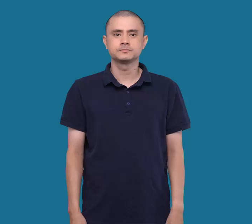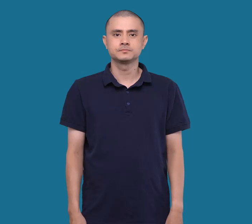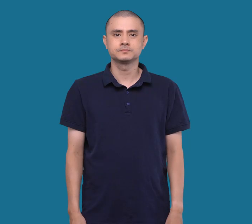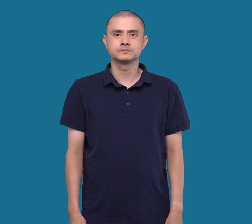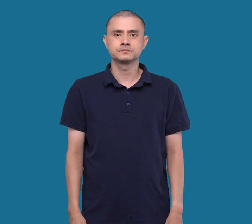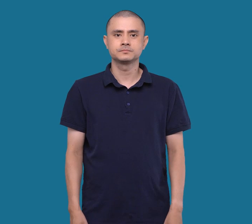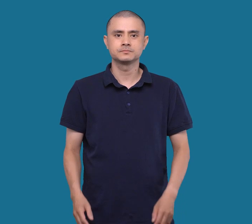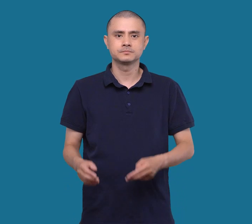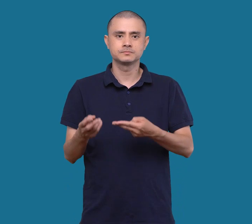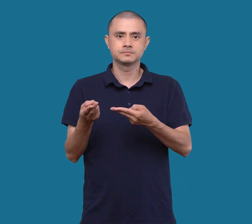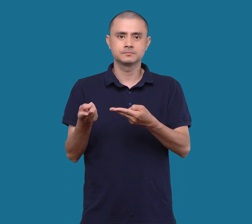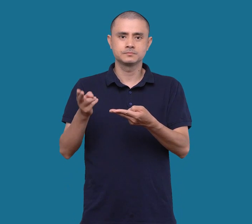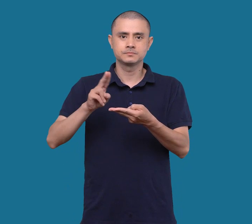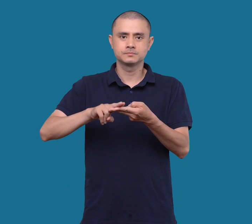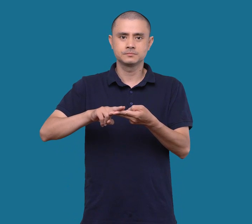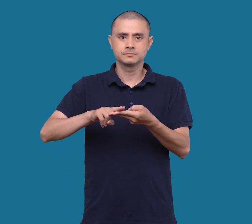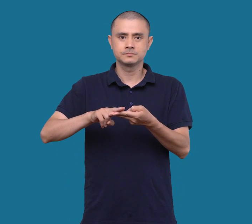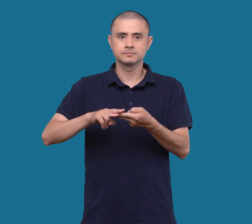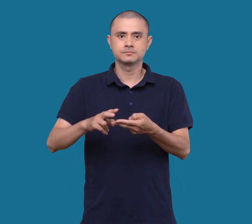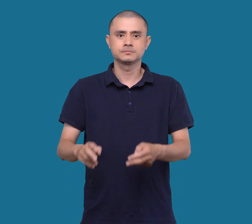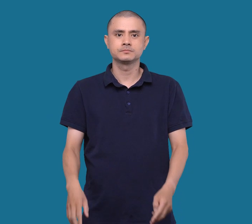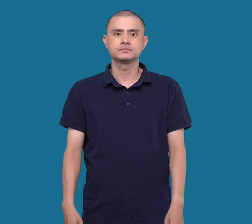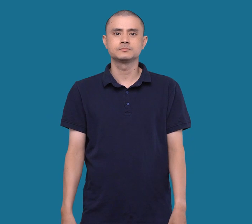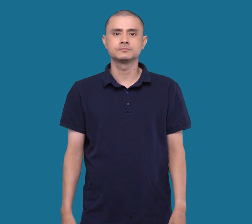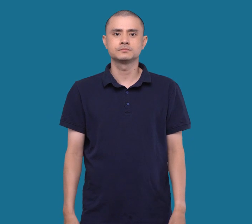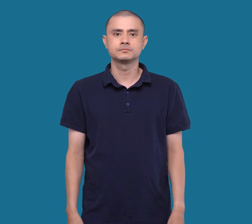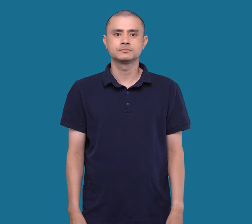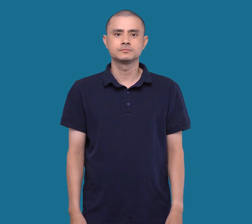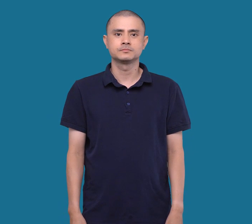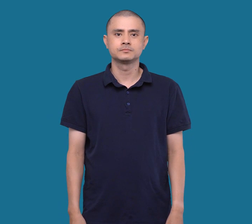Quy Nhơn